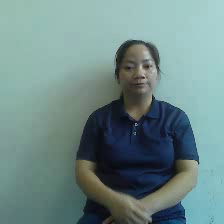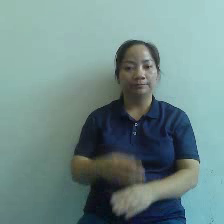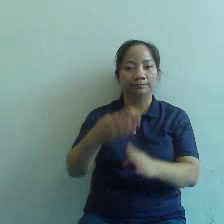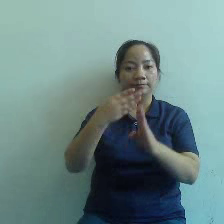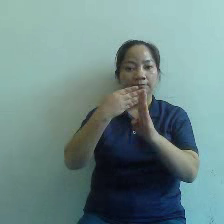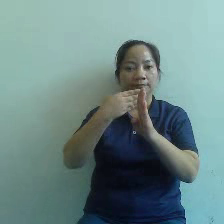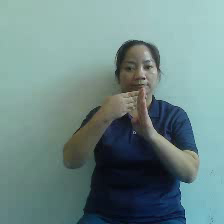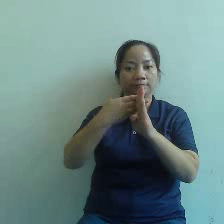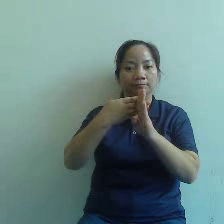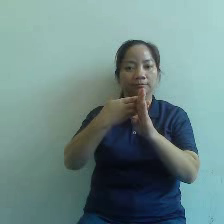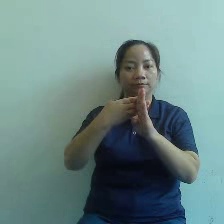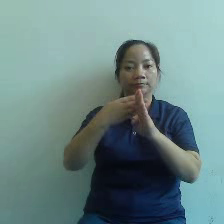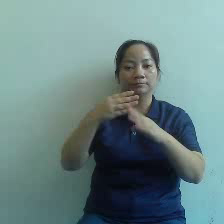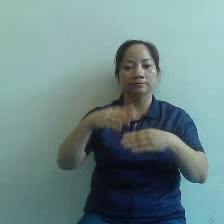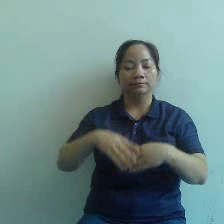Trường học